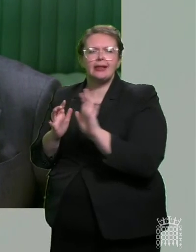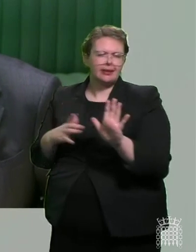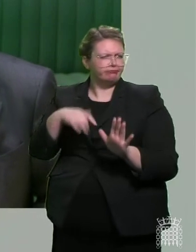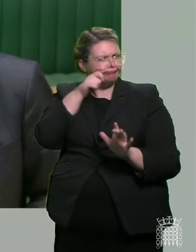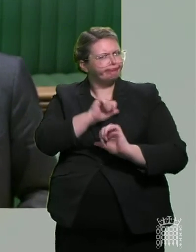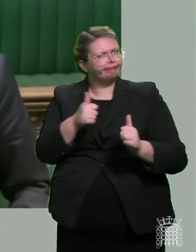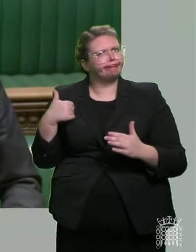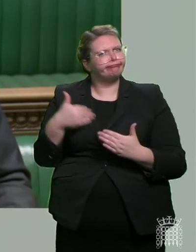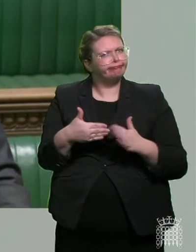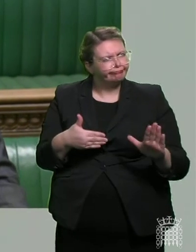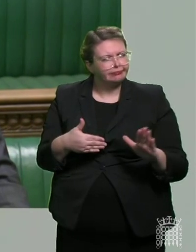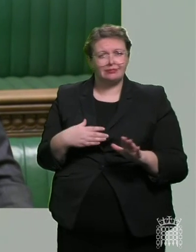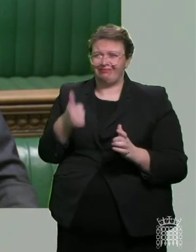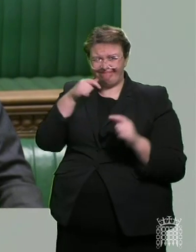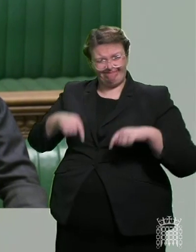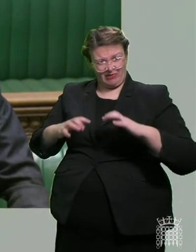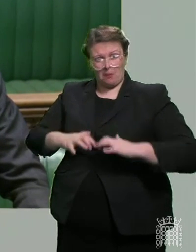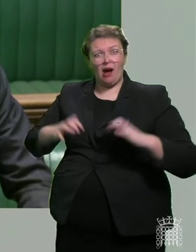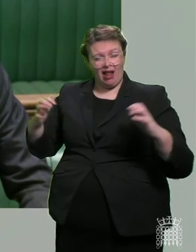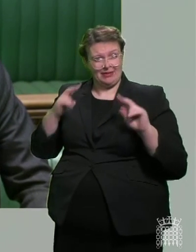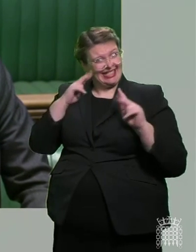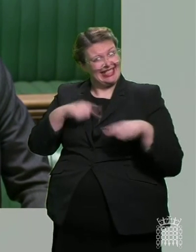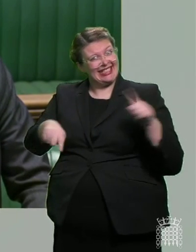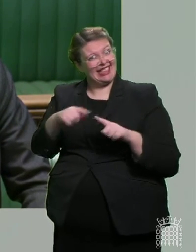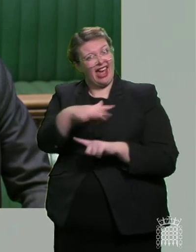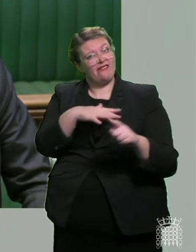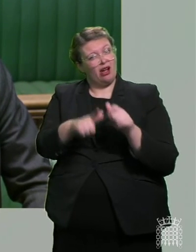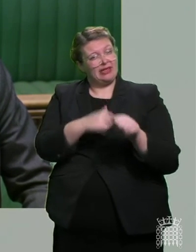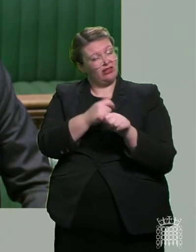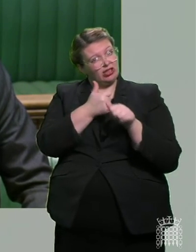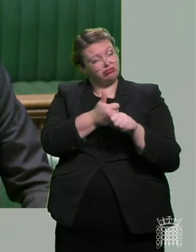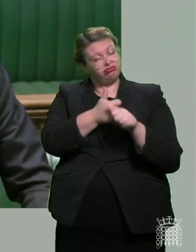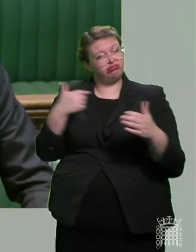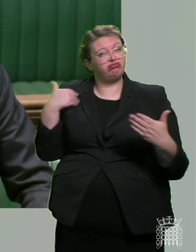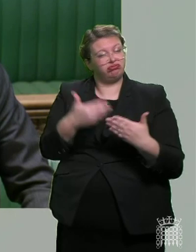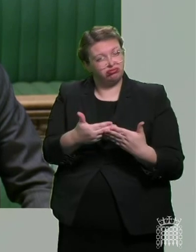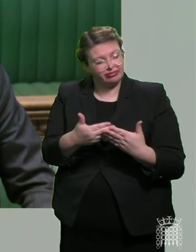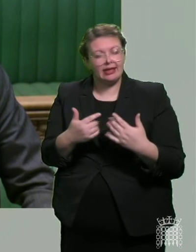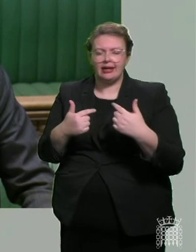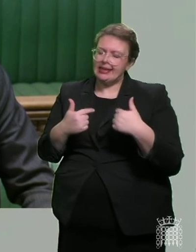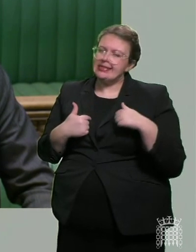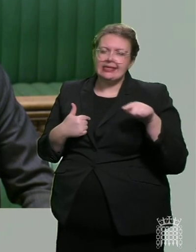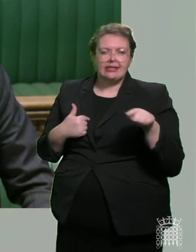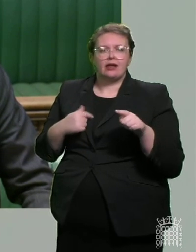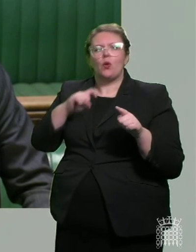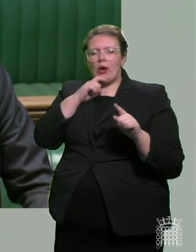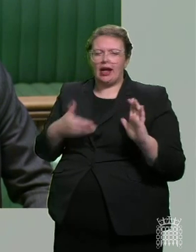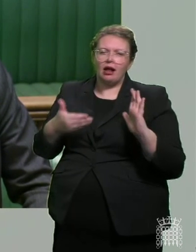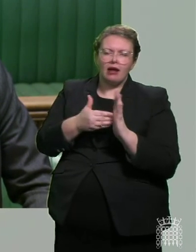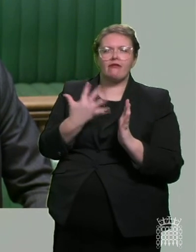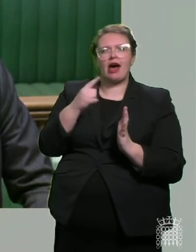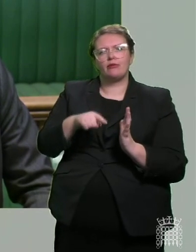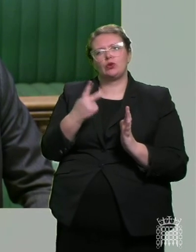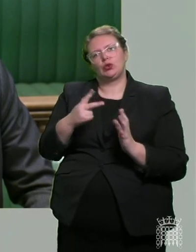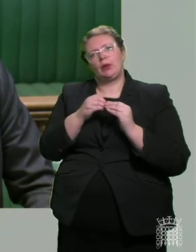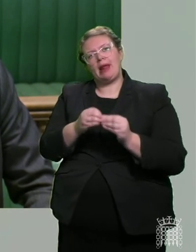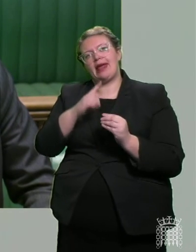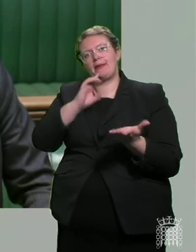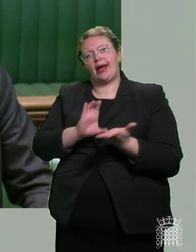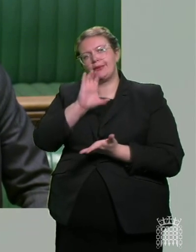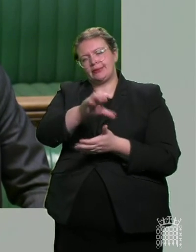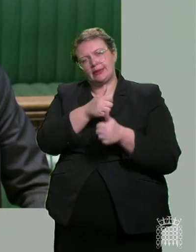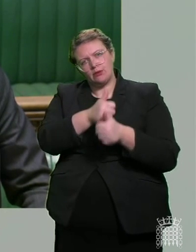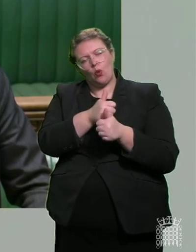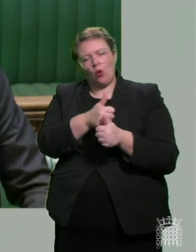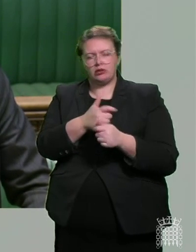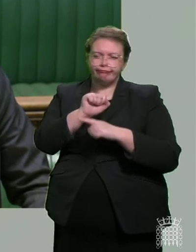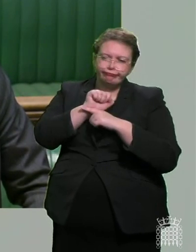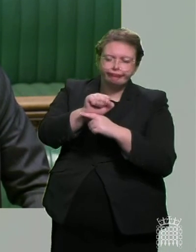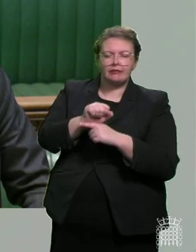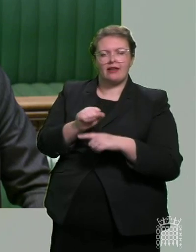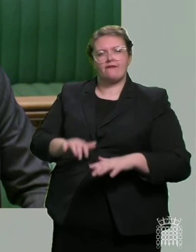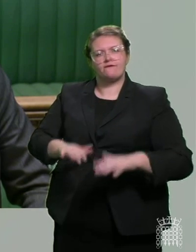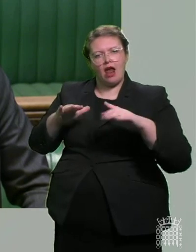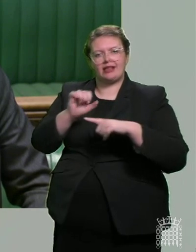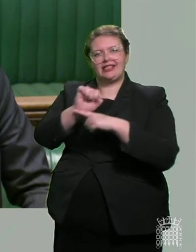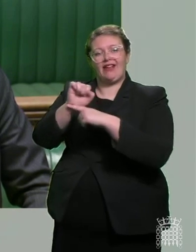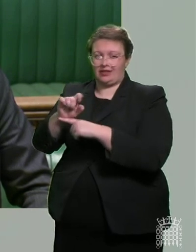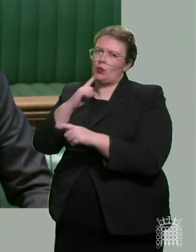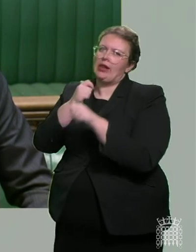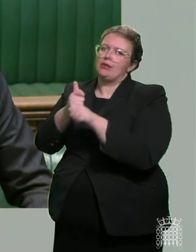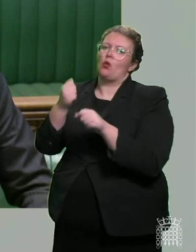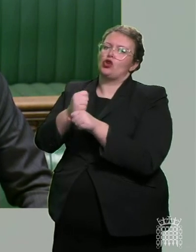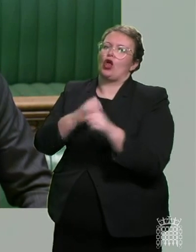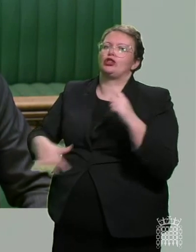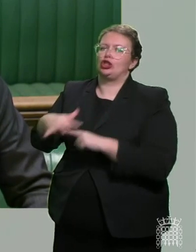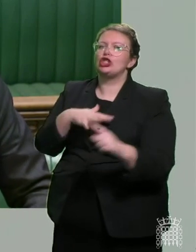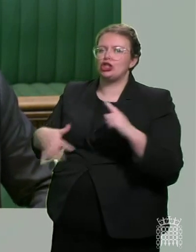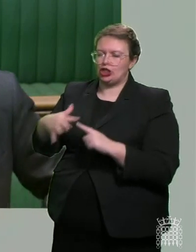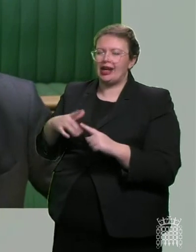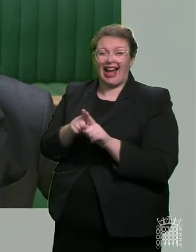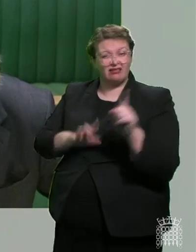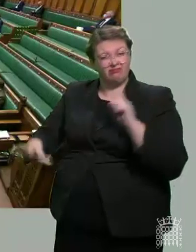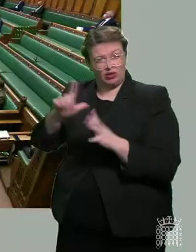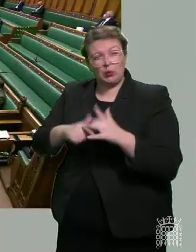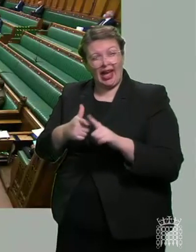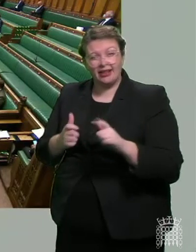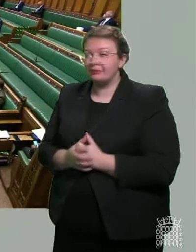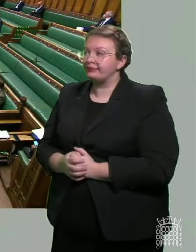I know that colleagues across the House will have seen the work of the Environment Agency across the country, and we are making another £5.2 billion investment in traditional flood defences, which I know will benefit my honourable Friend’s constituents in Gloucestershire and across the country.